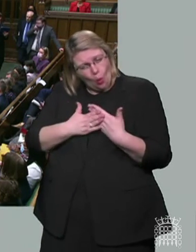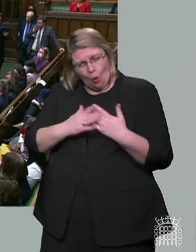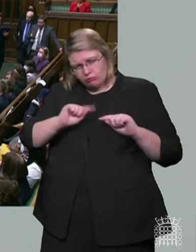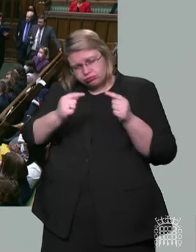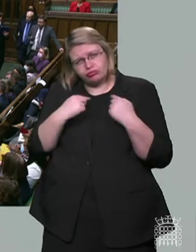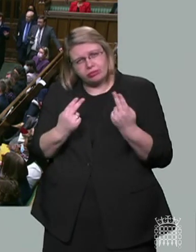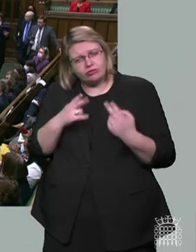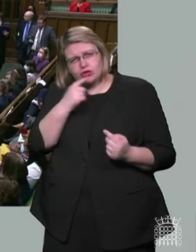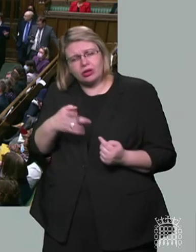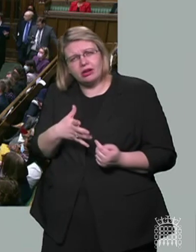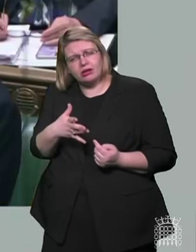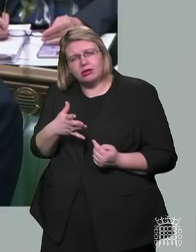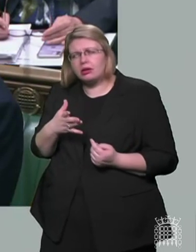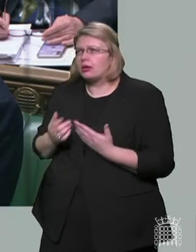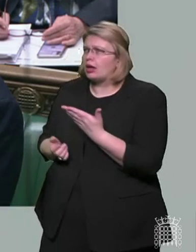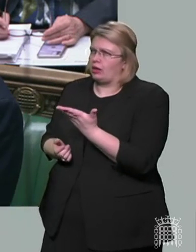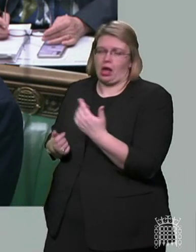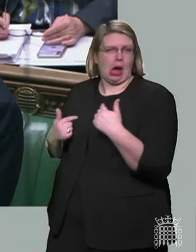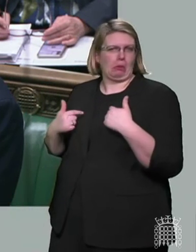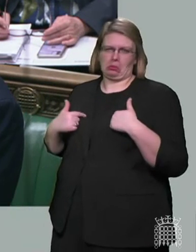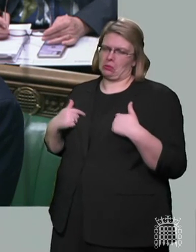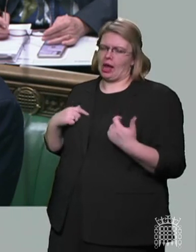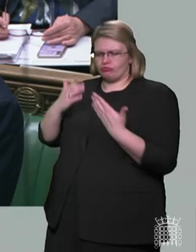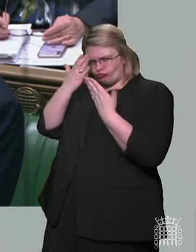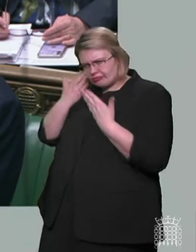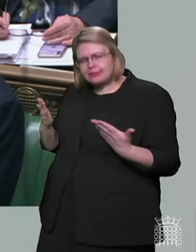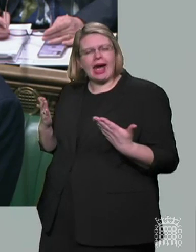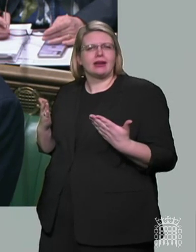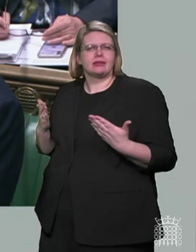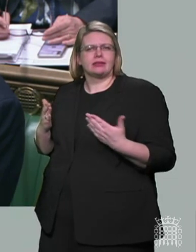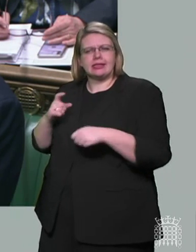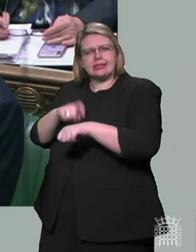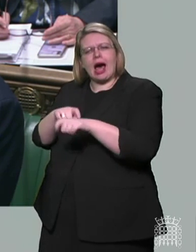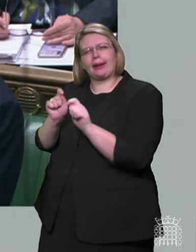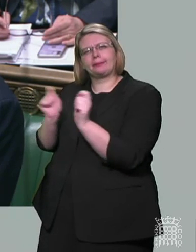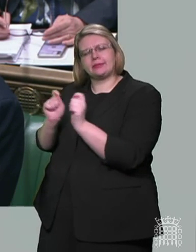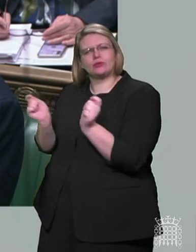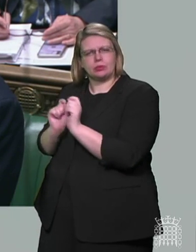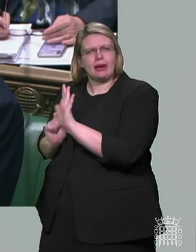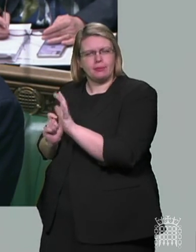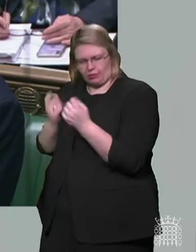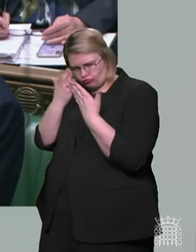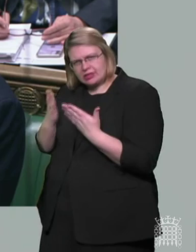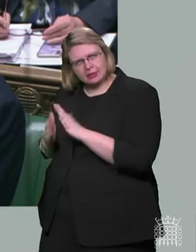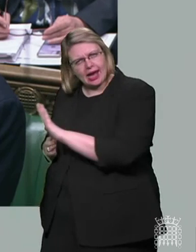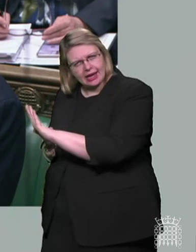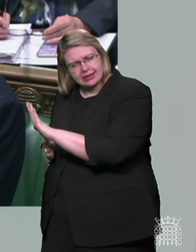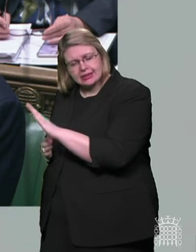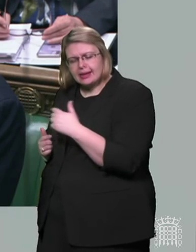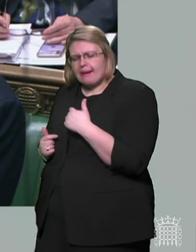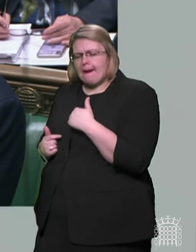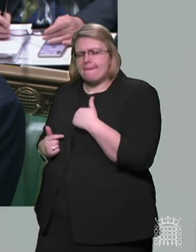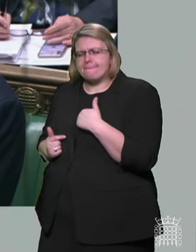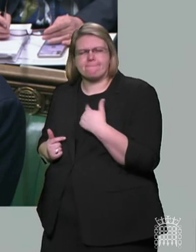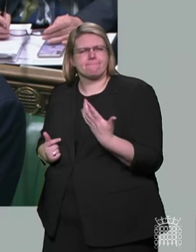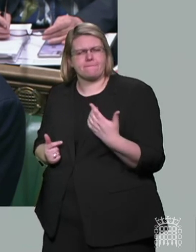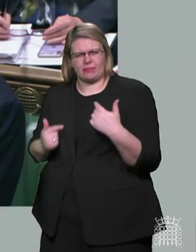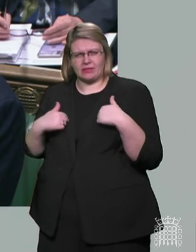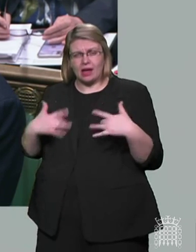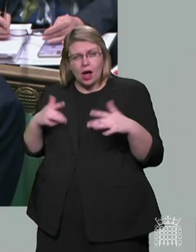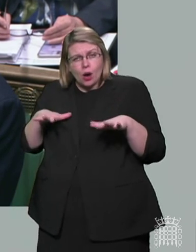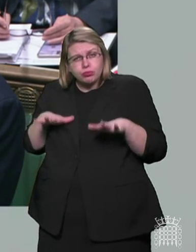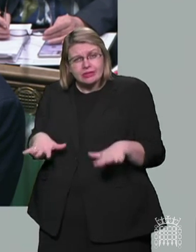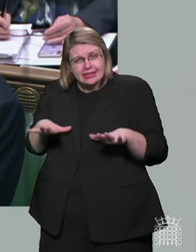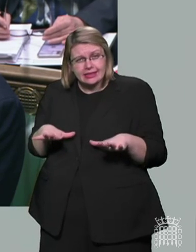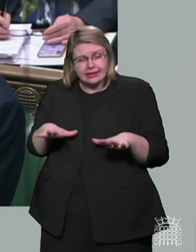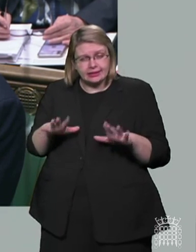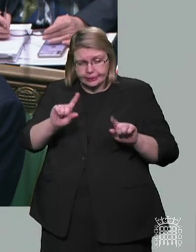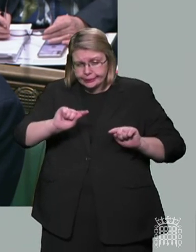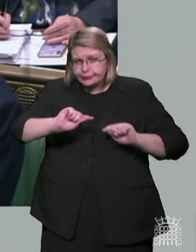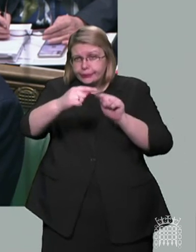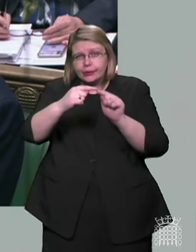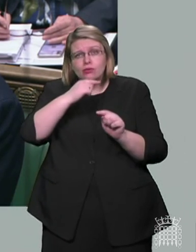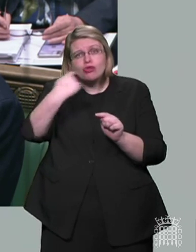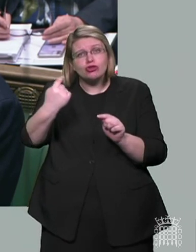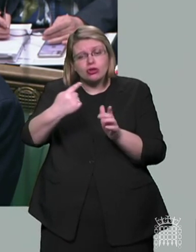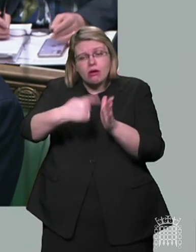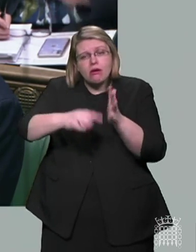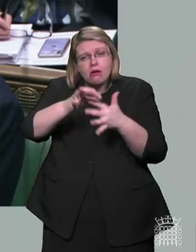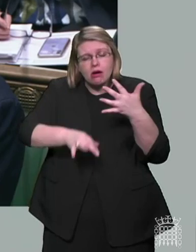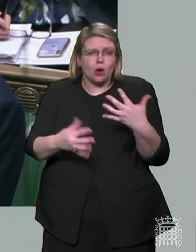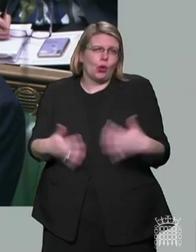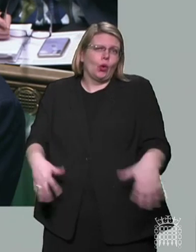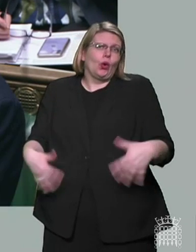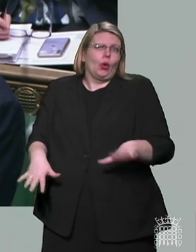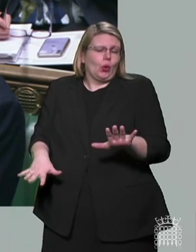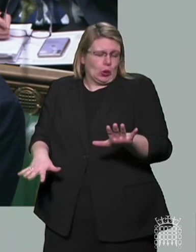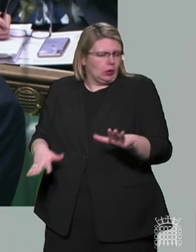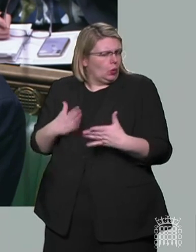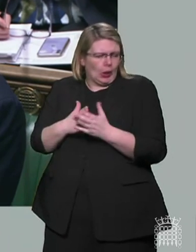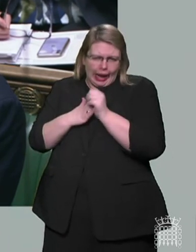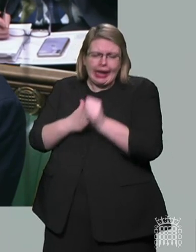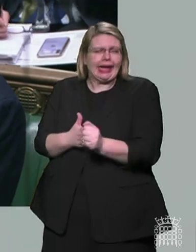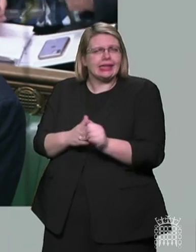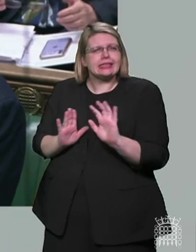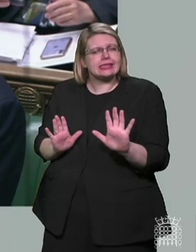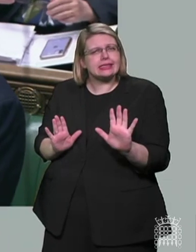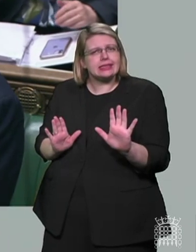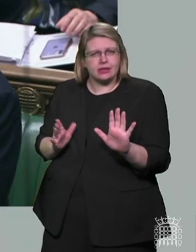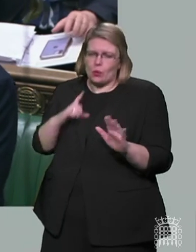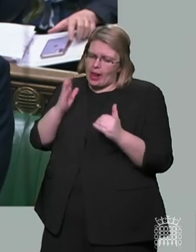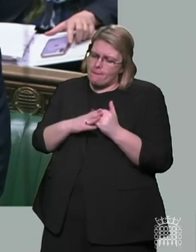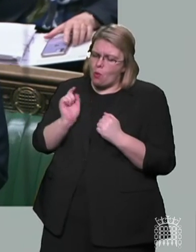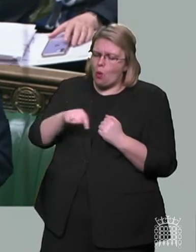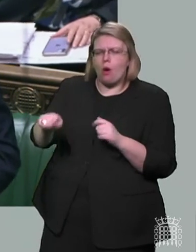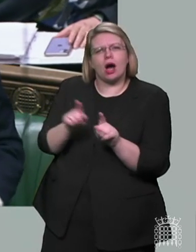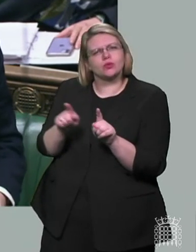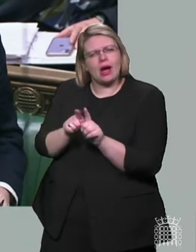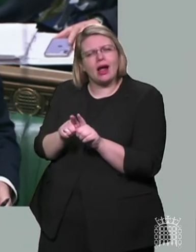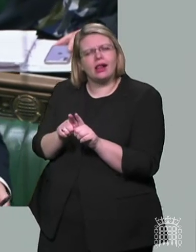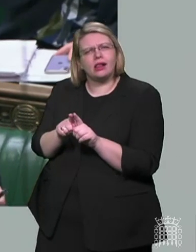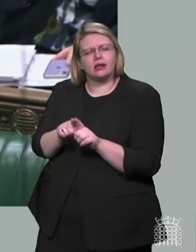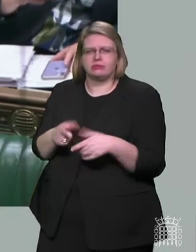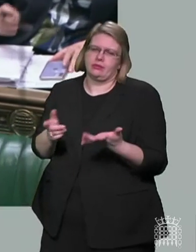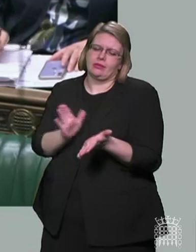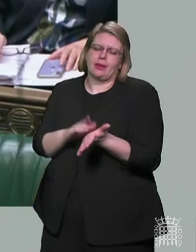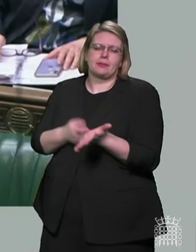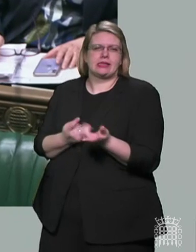I have the utmost respect for the media, and I of course study it as much as I can, but I have to say that the package that the UK has put forward has been leading the world, and there is more to come.